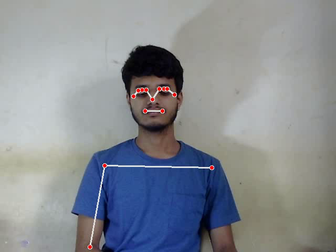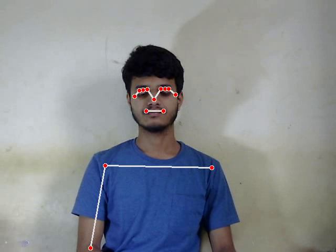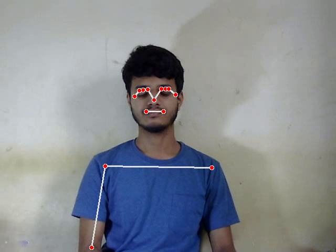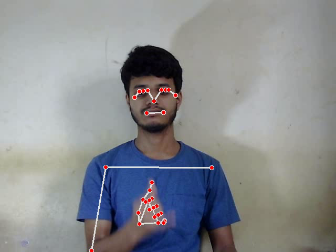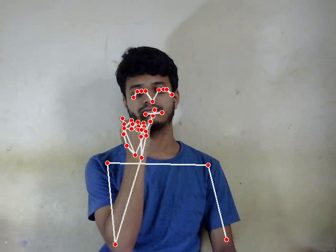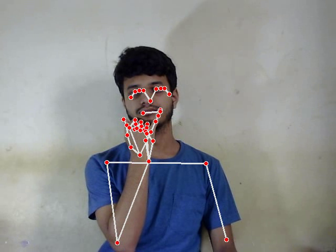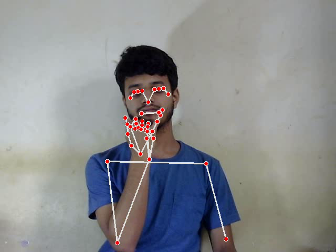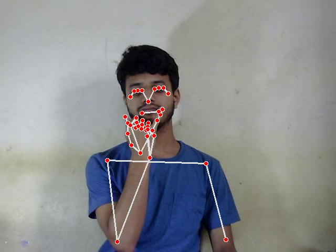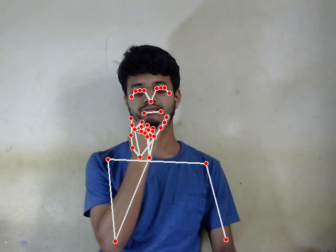wrong